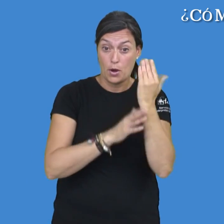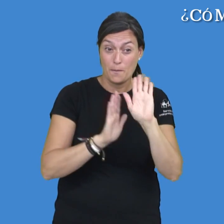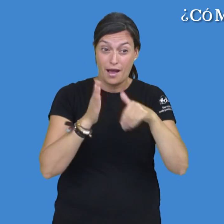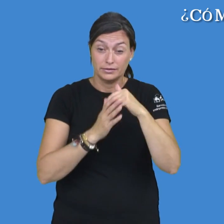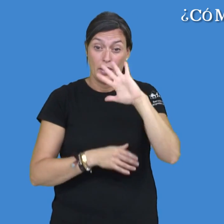hasta